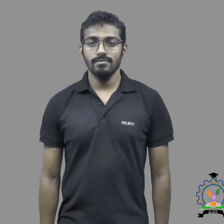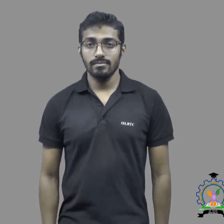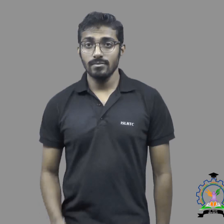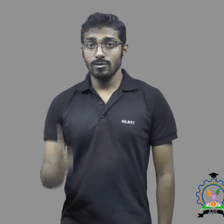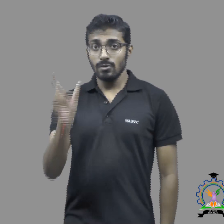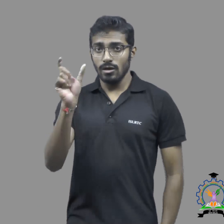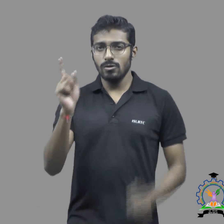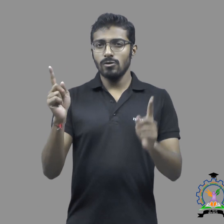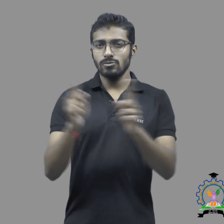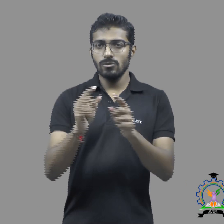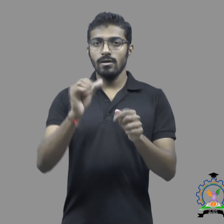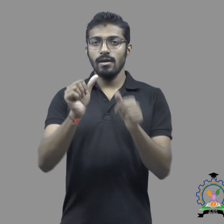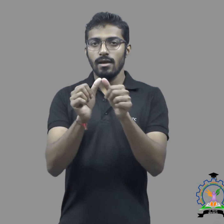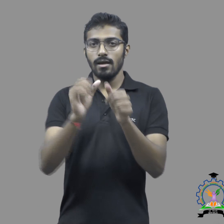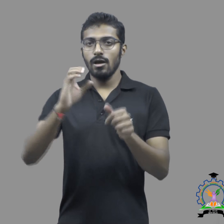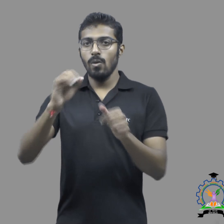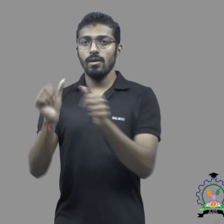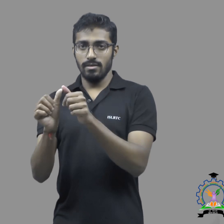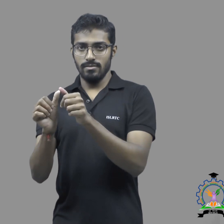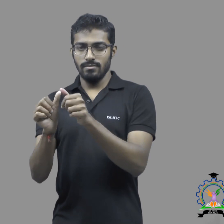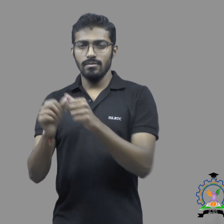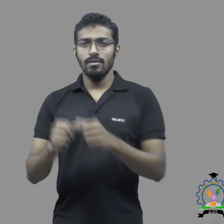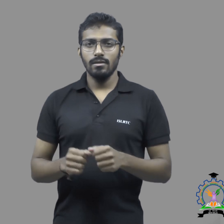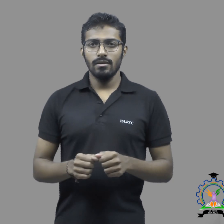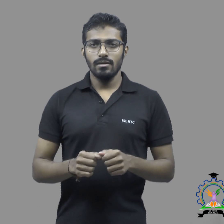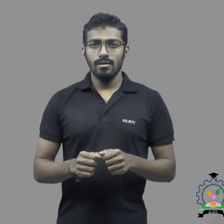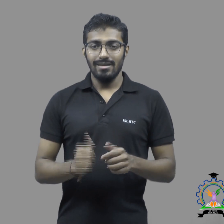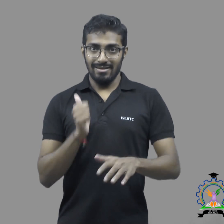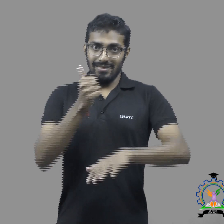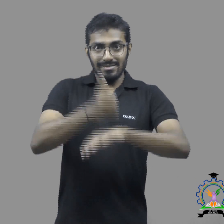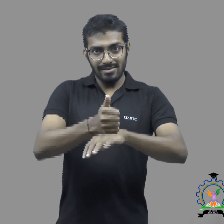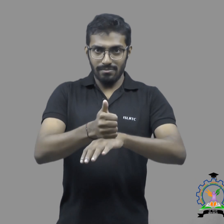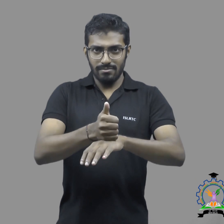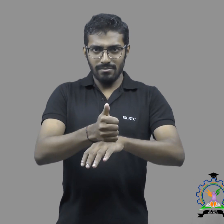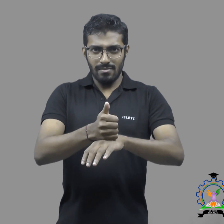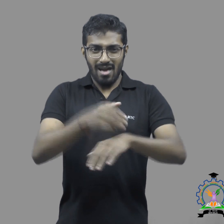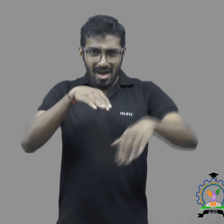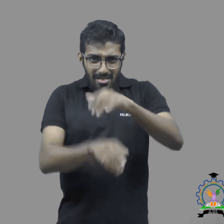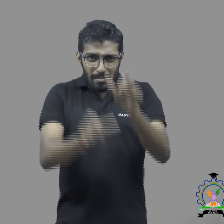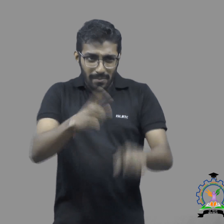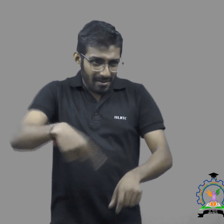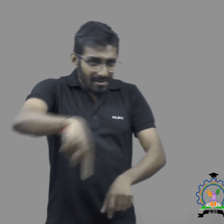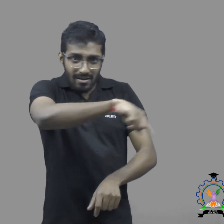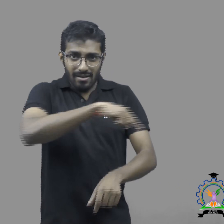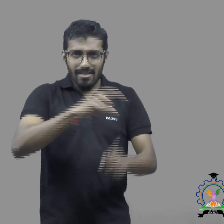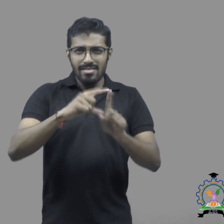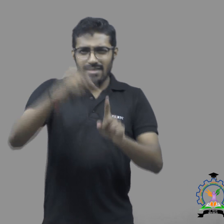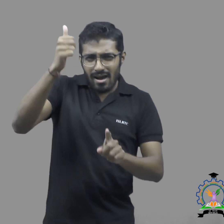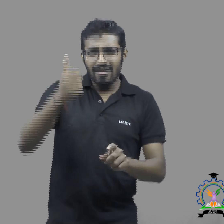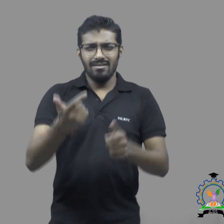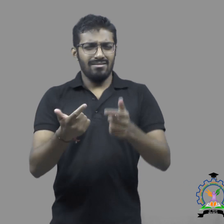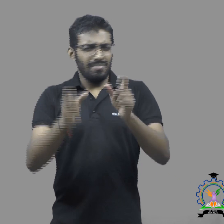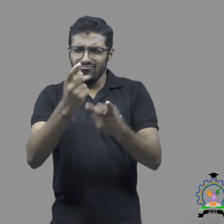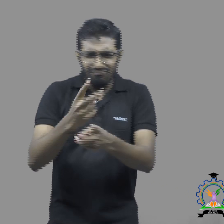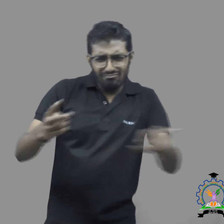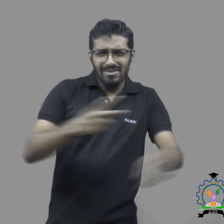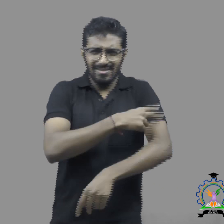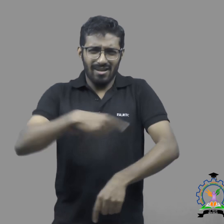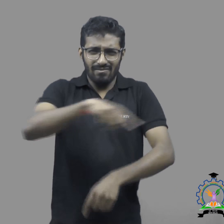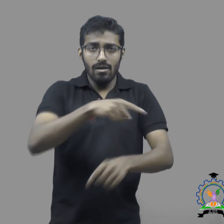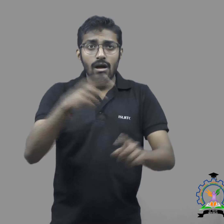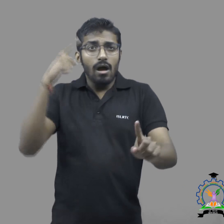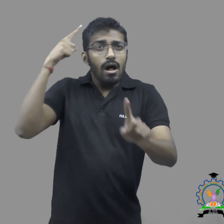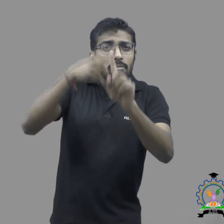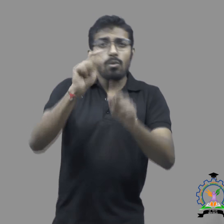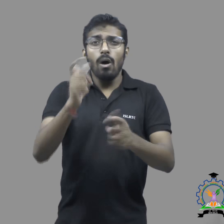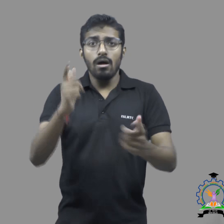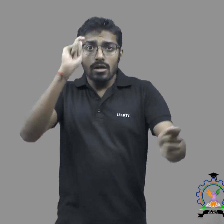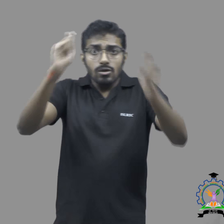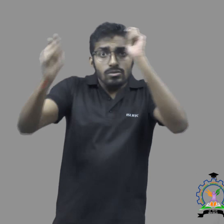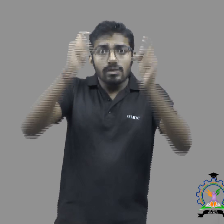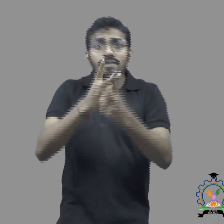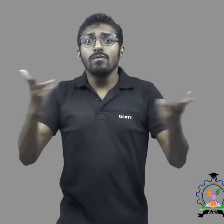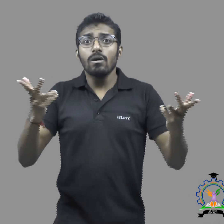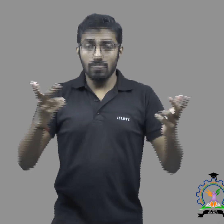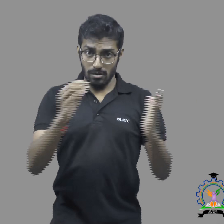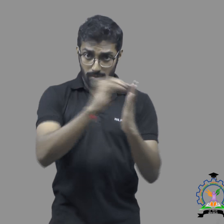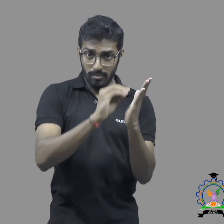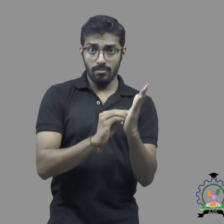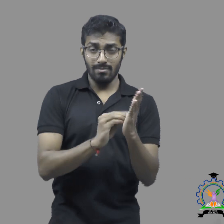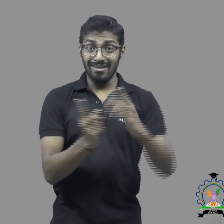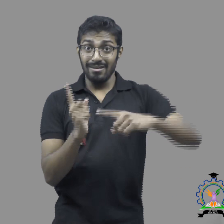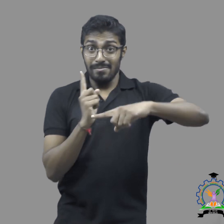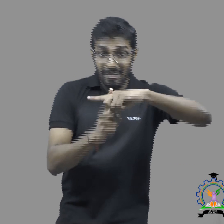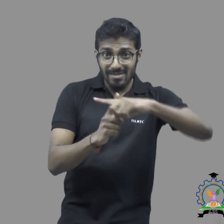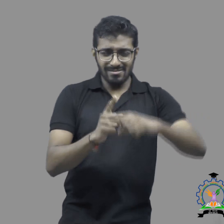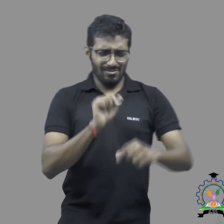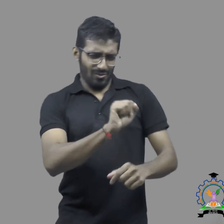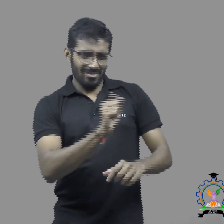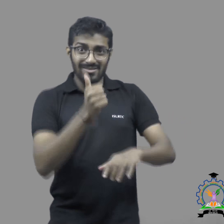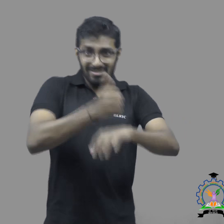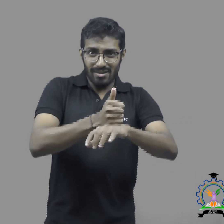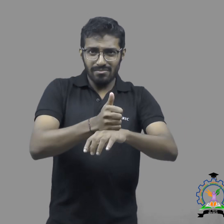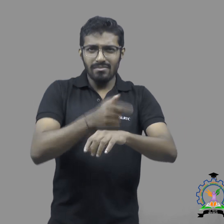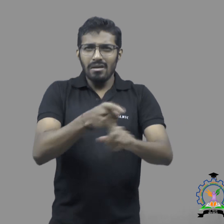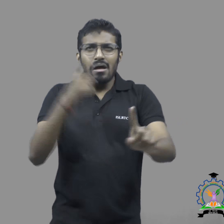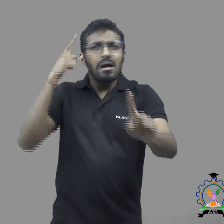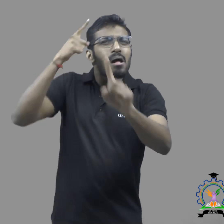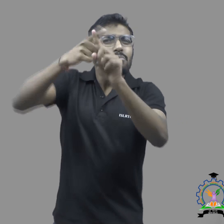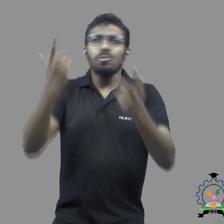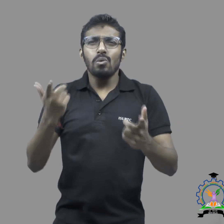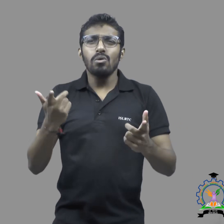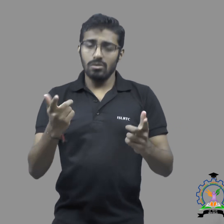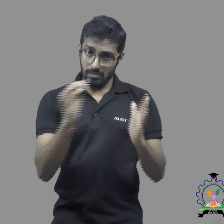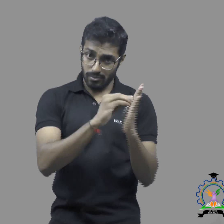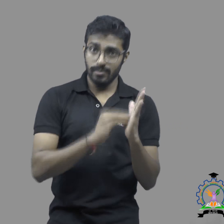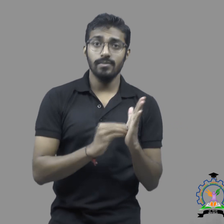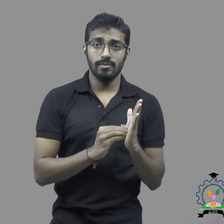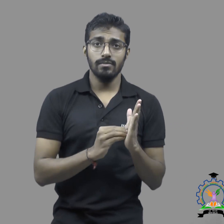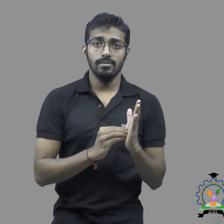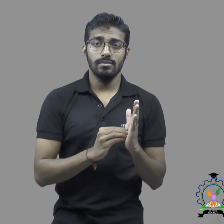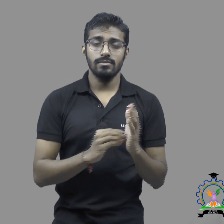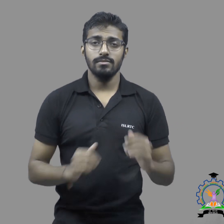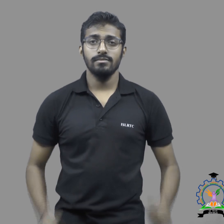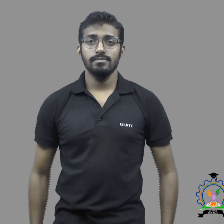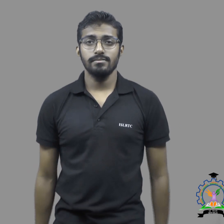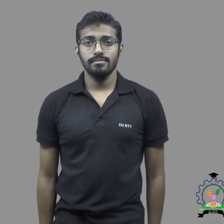Articles of association